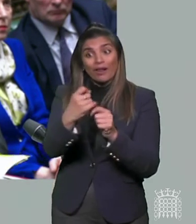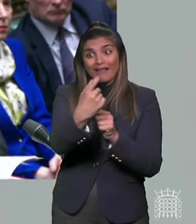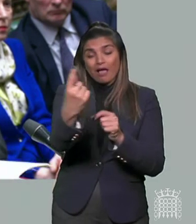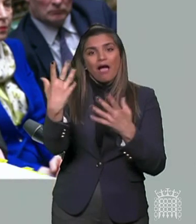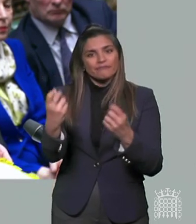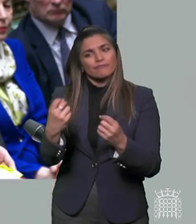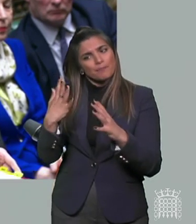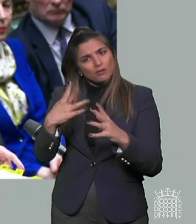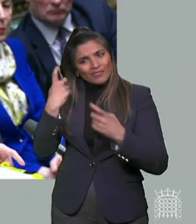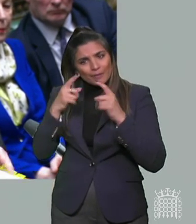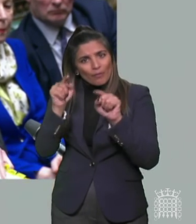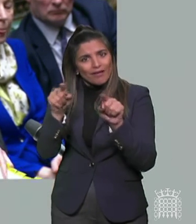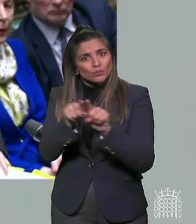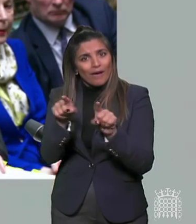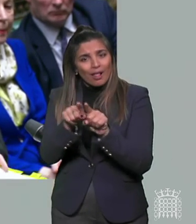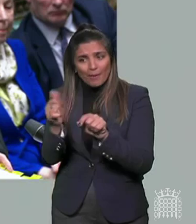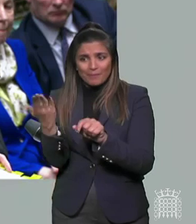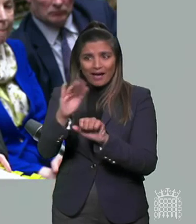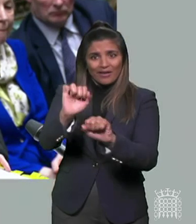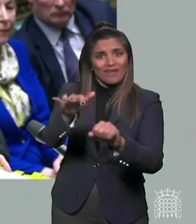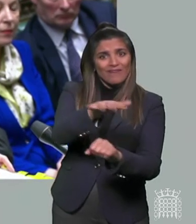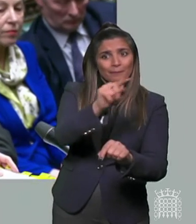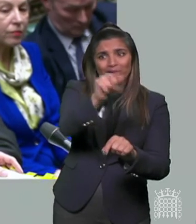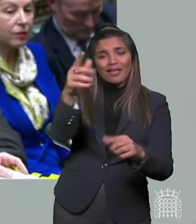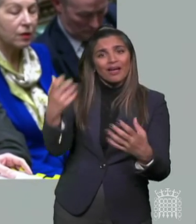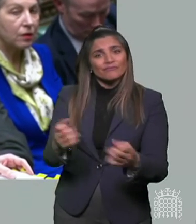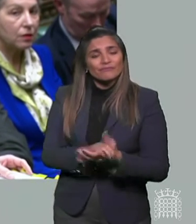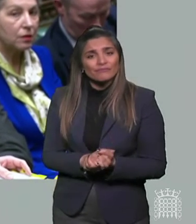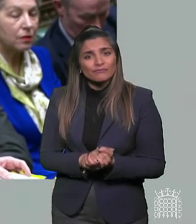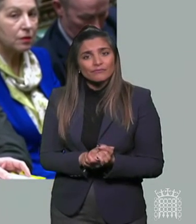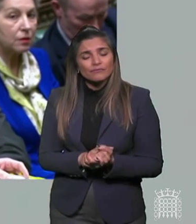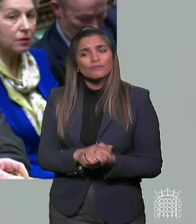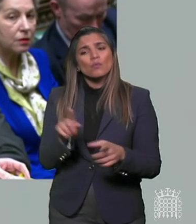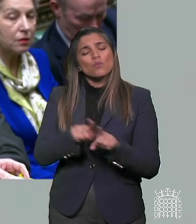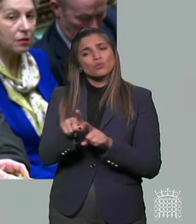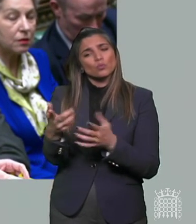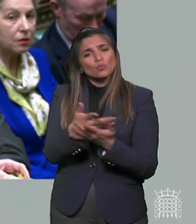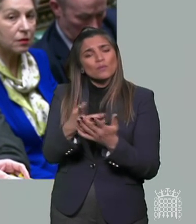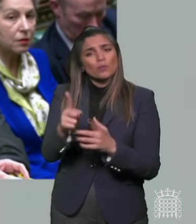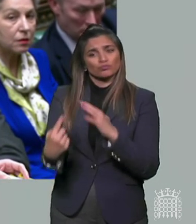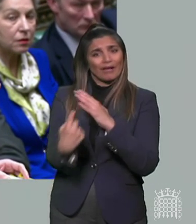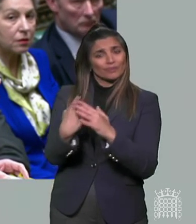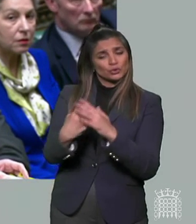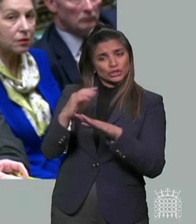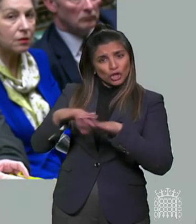That must also be considered. More broadly, the right honourable Gentleman raises the issue of refugees and children.